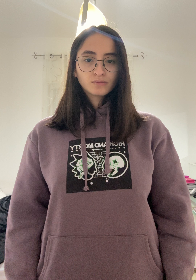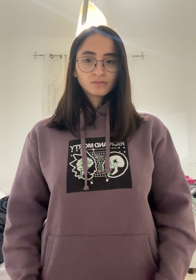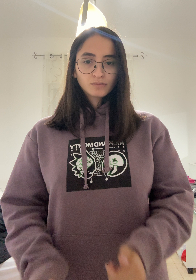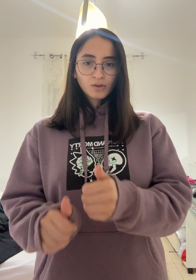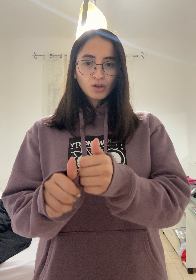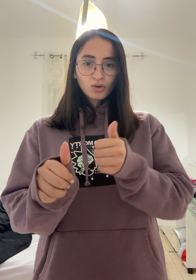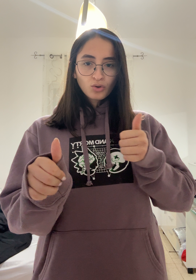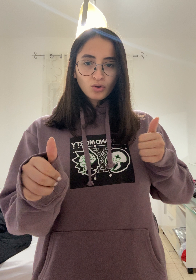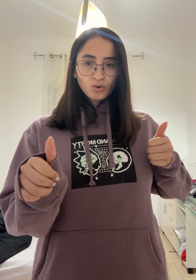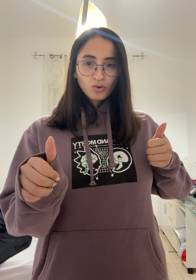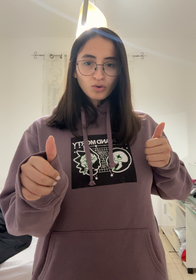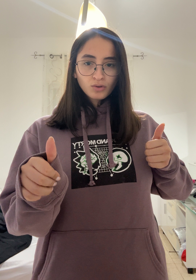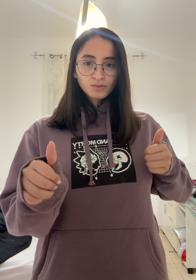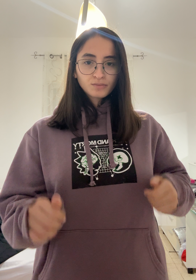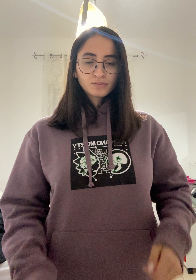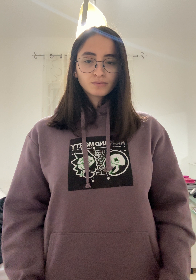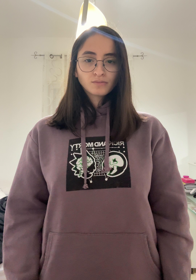תור